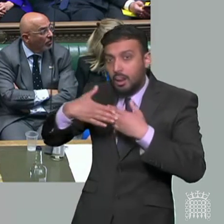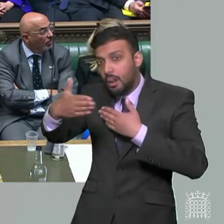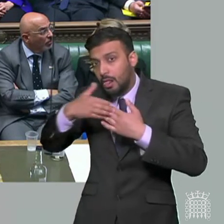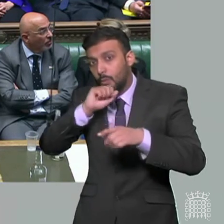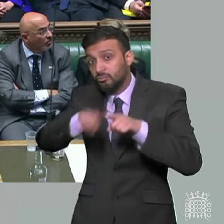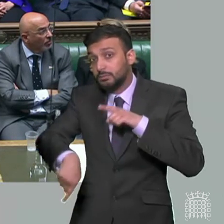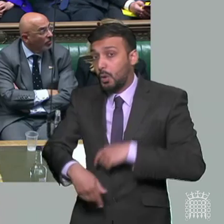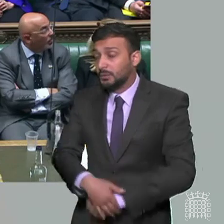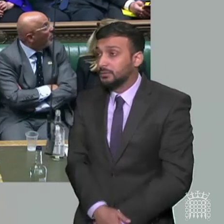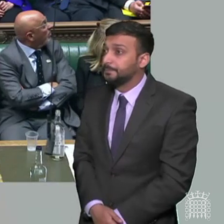On a point of order, Mr Speaker.